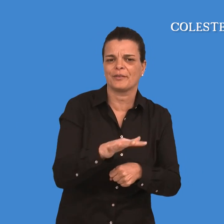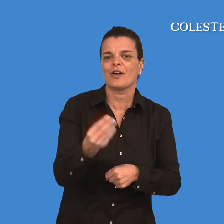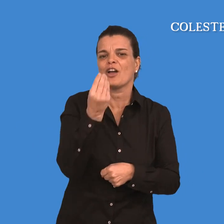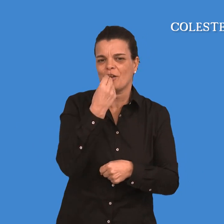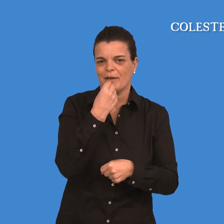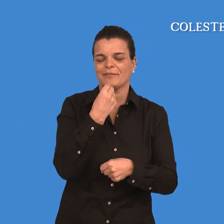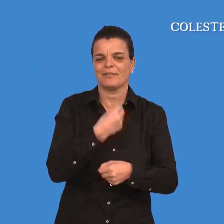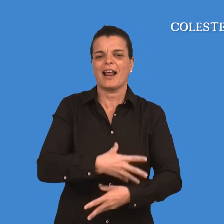comer